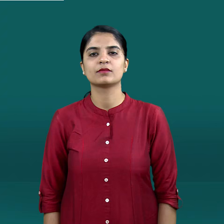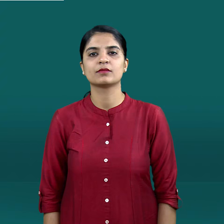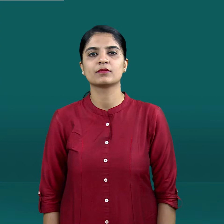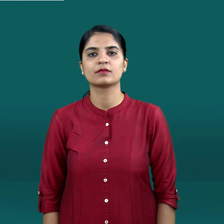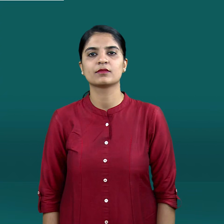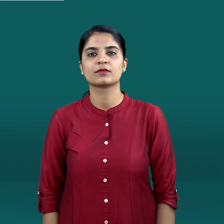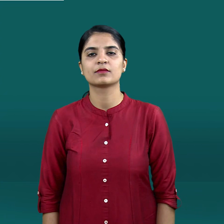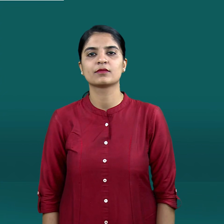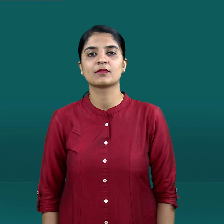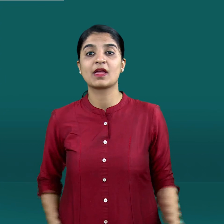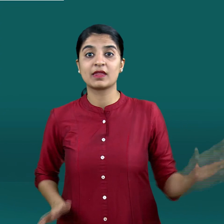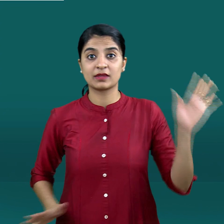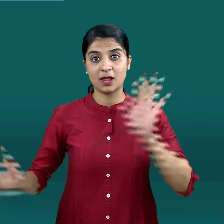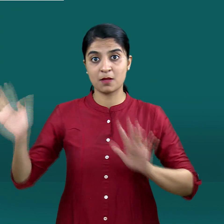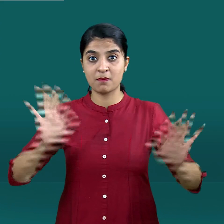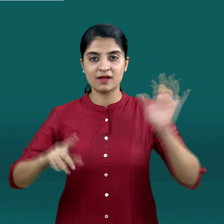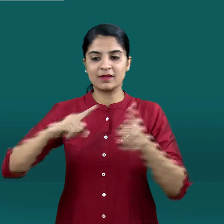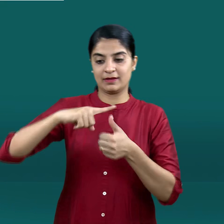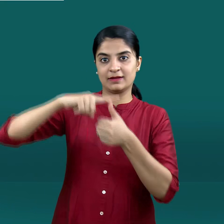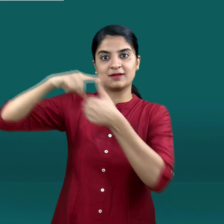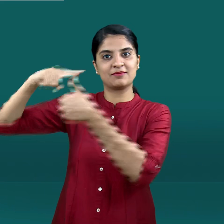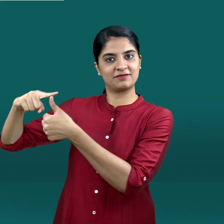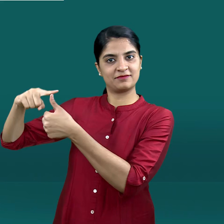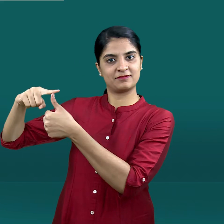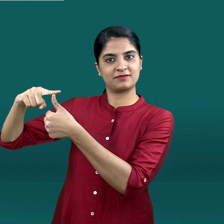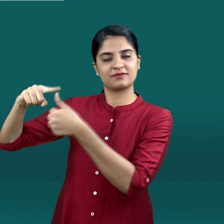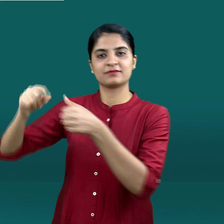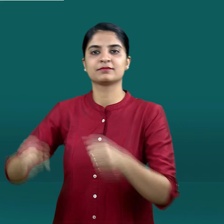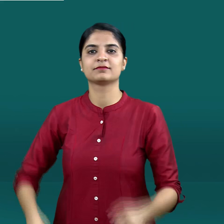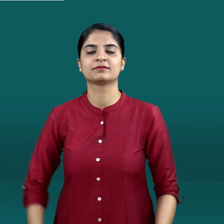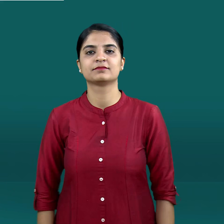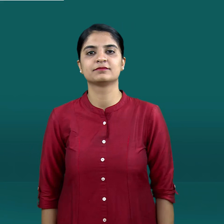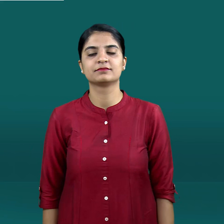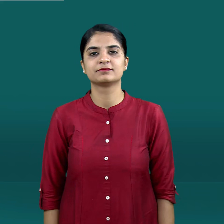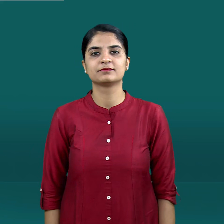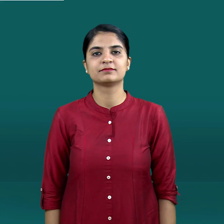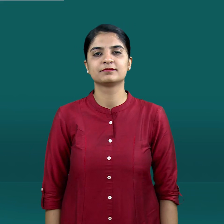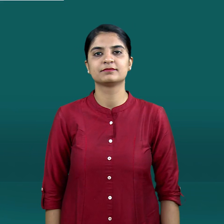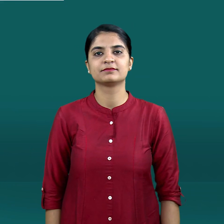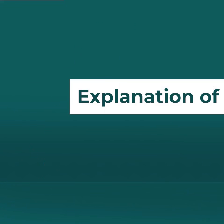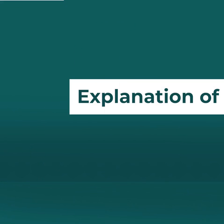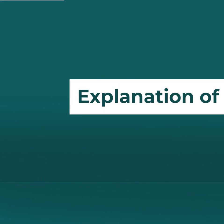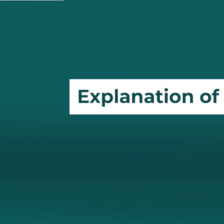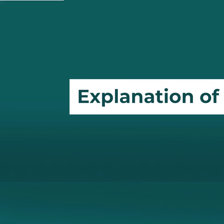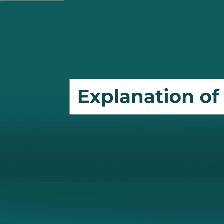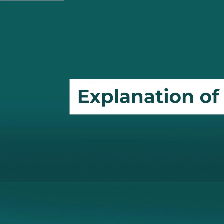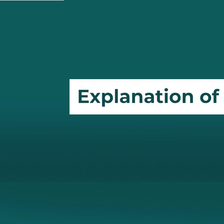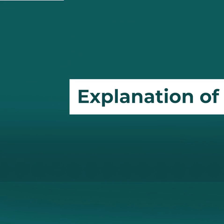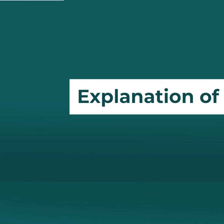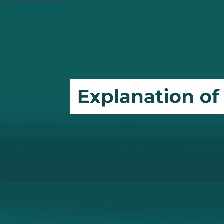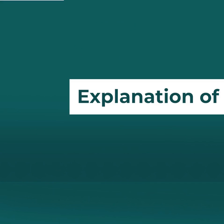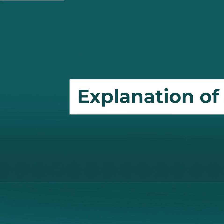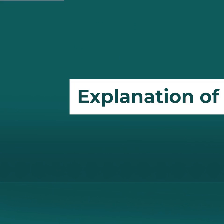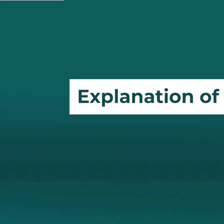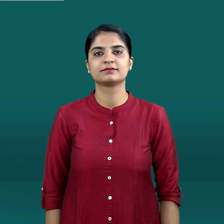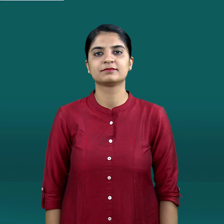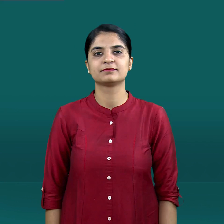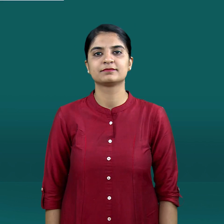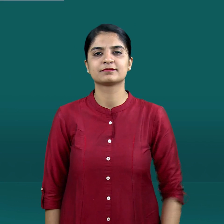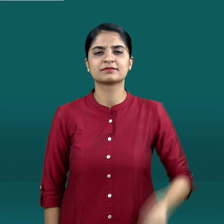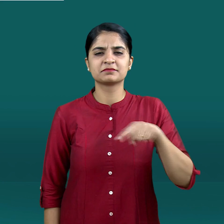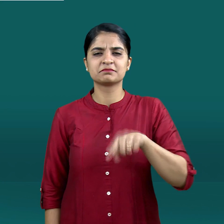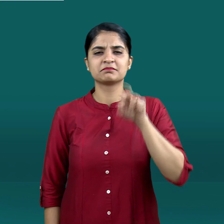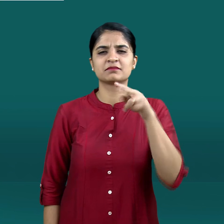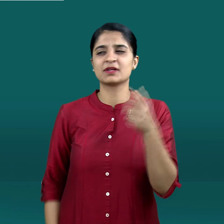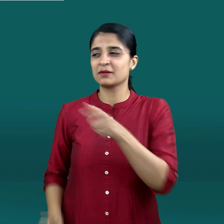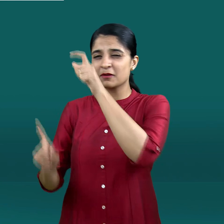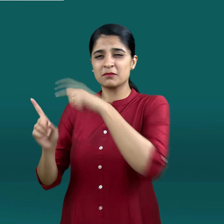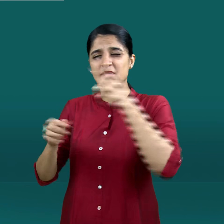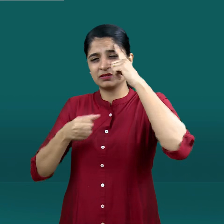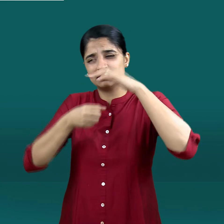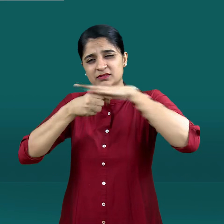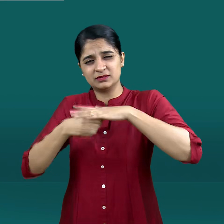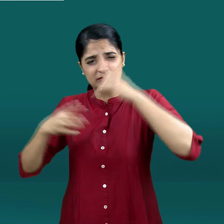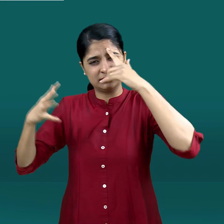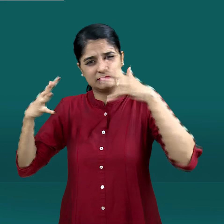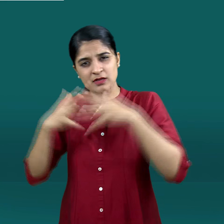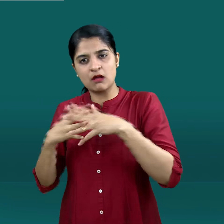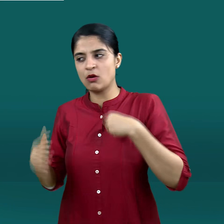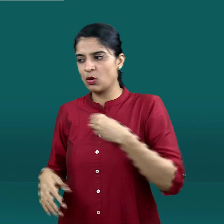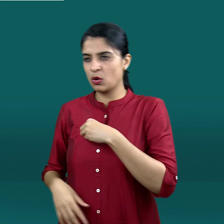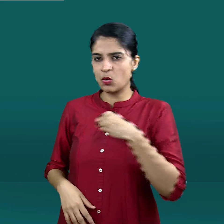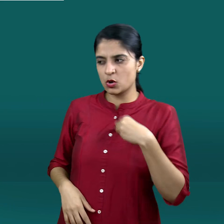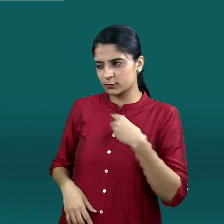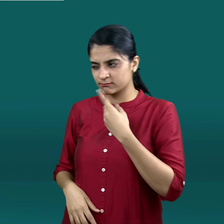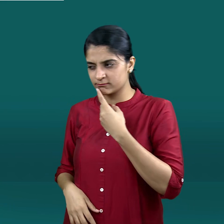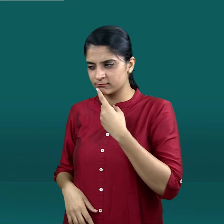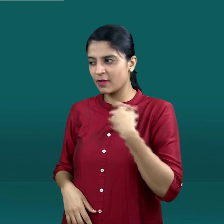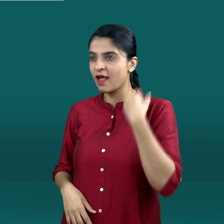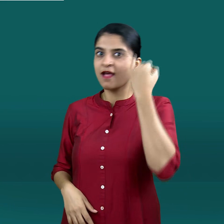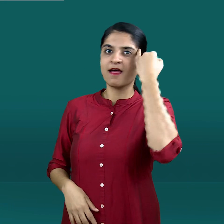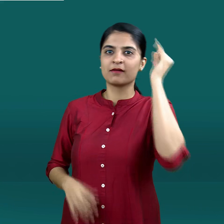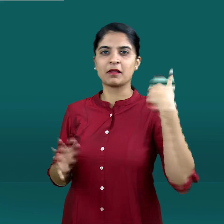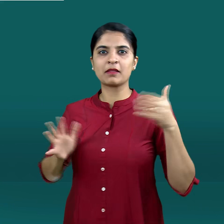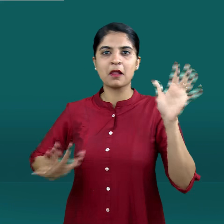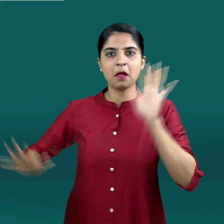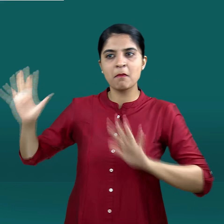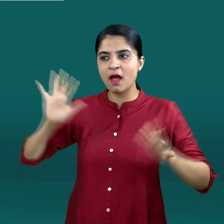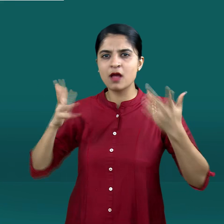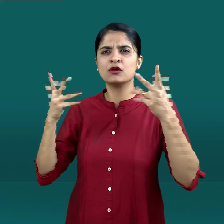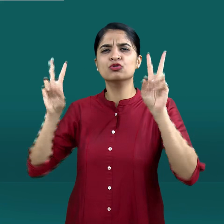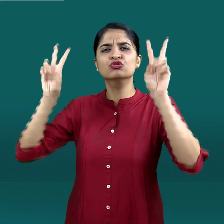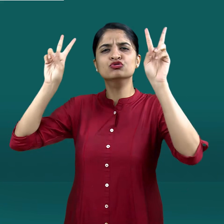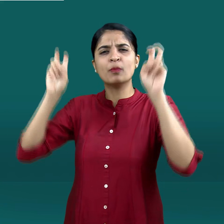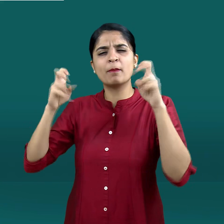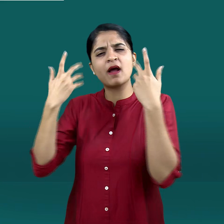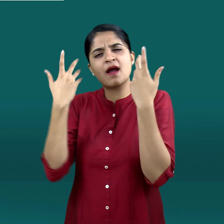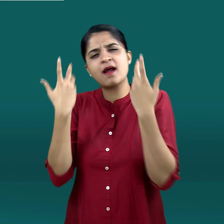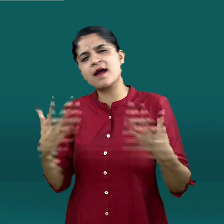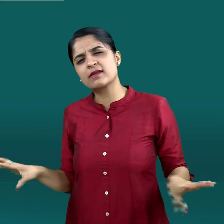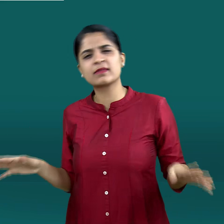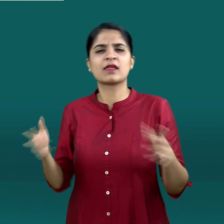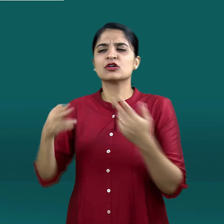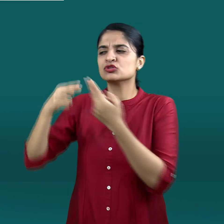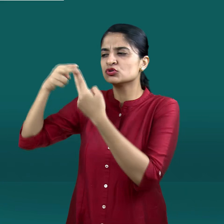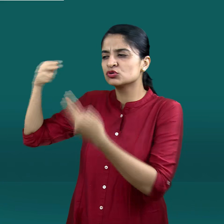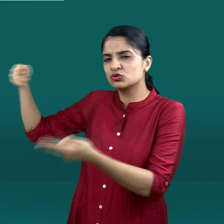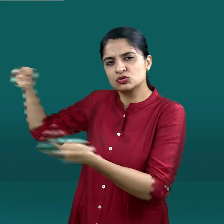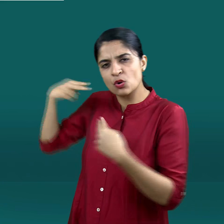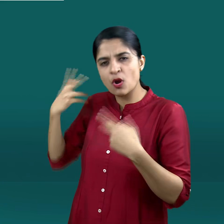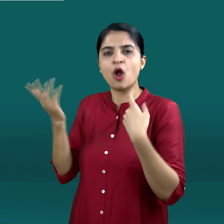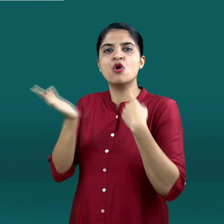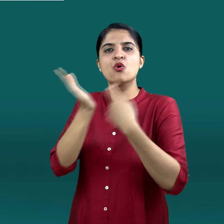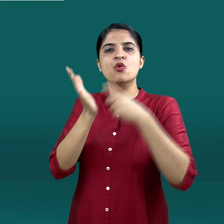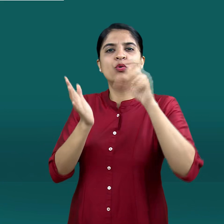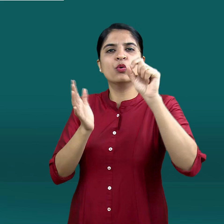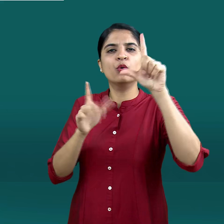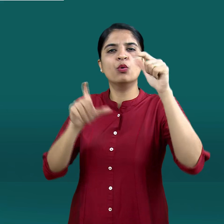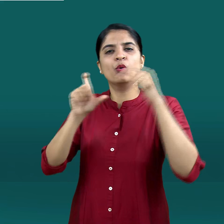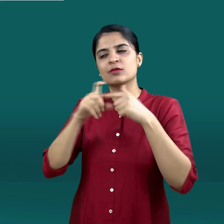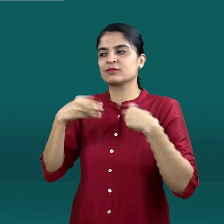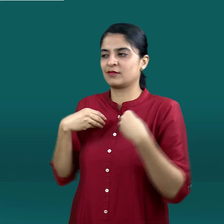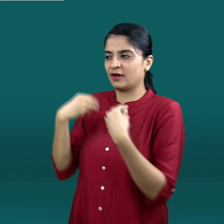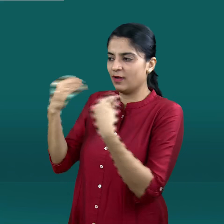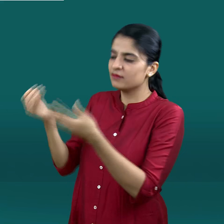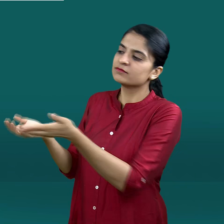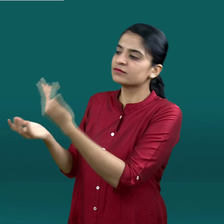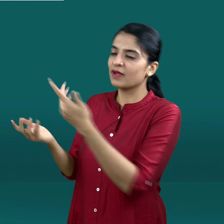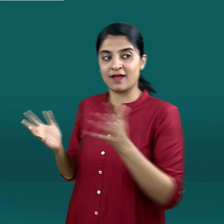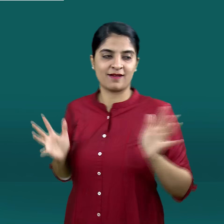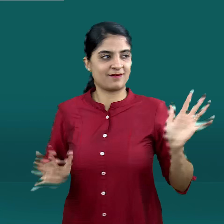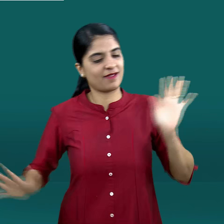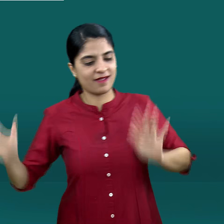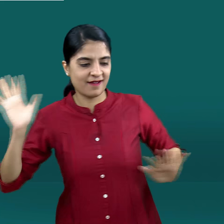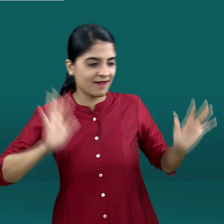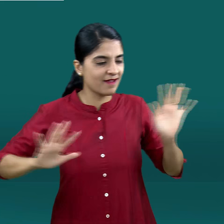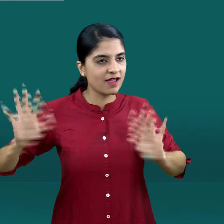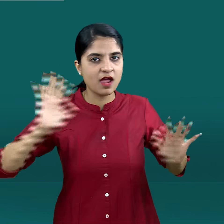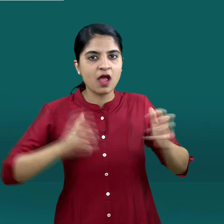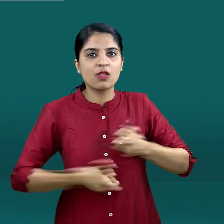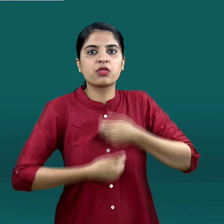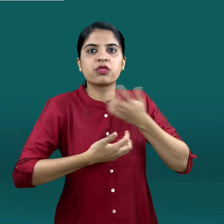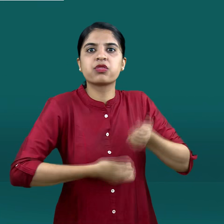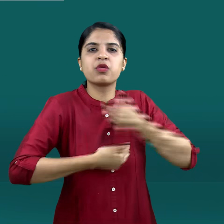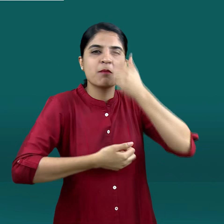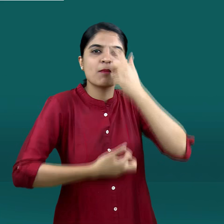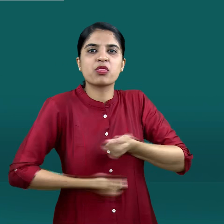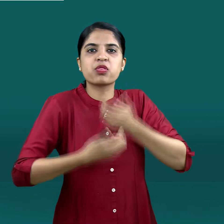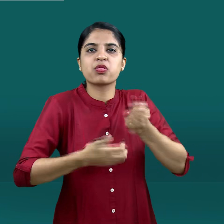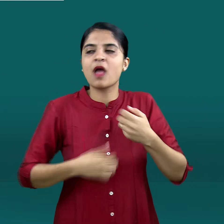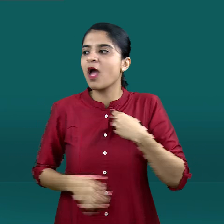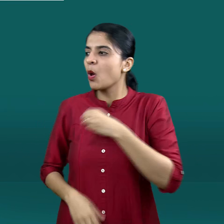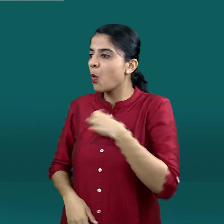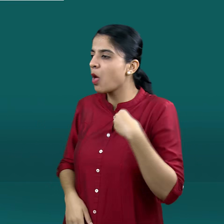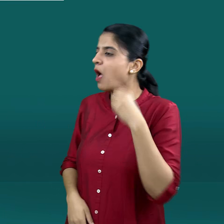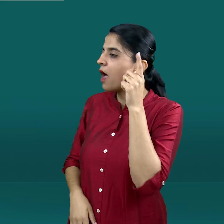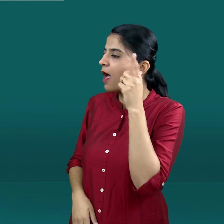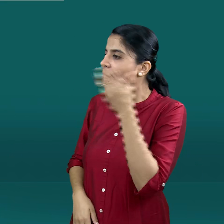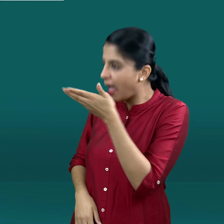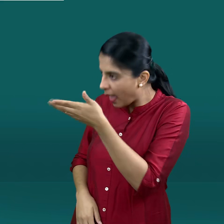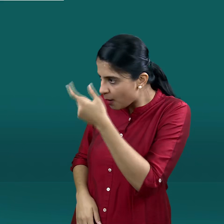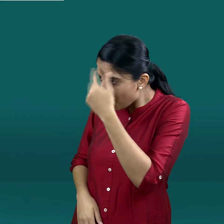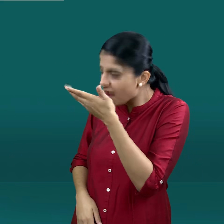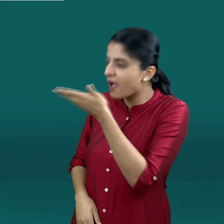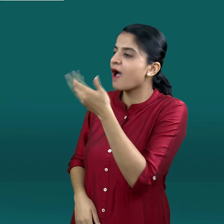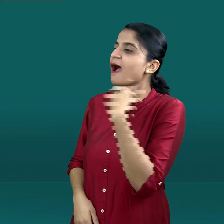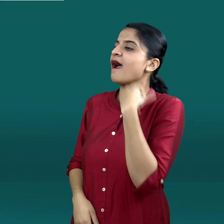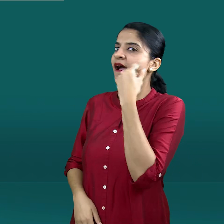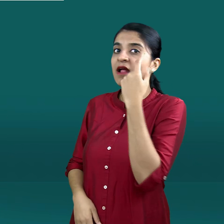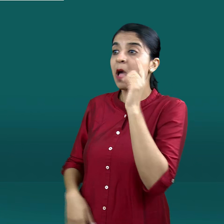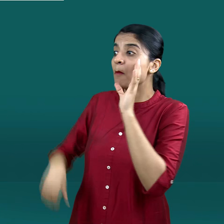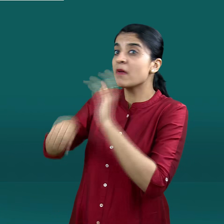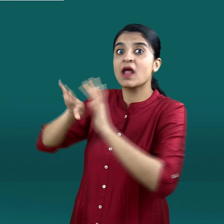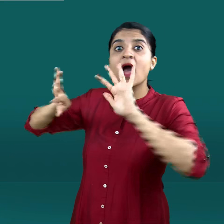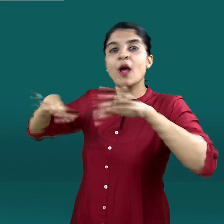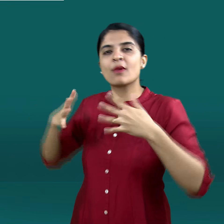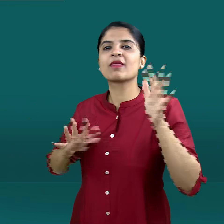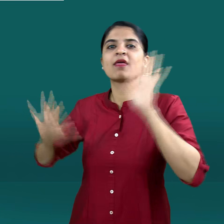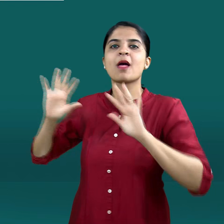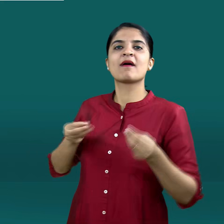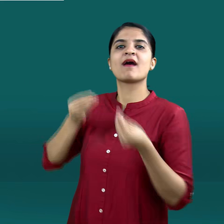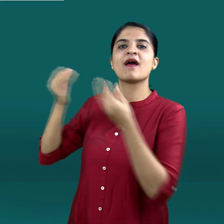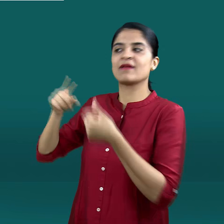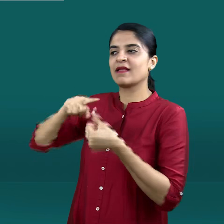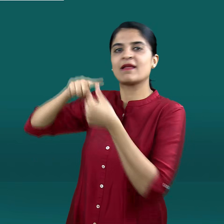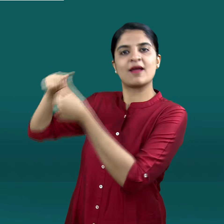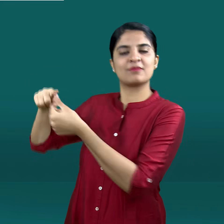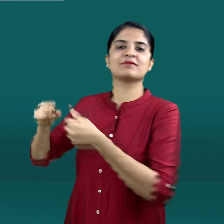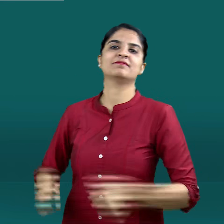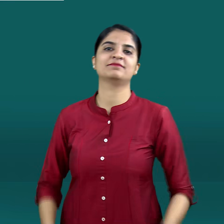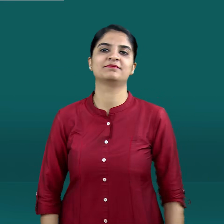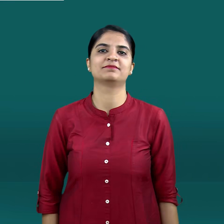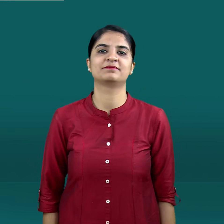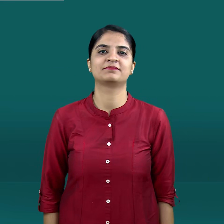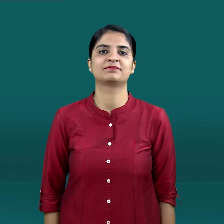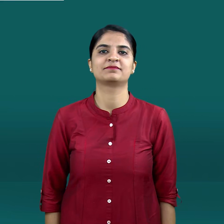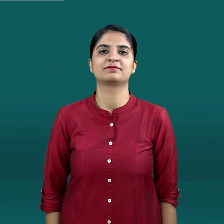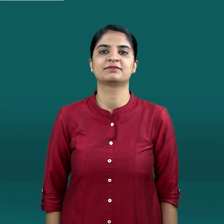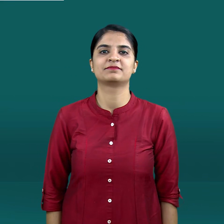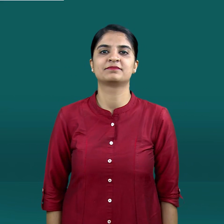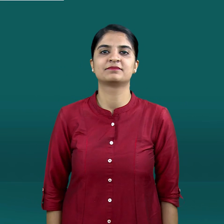Drama therapy